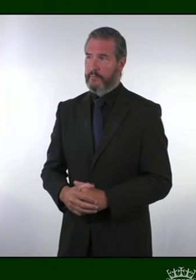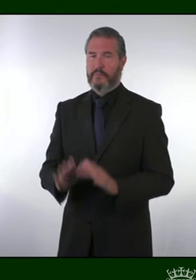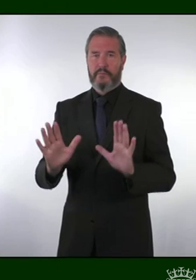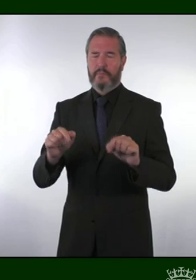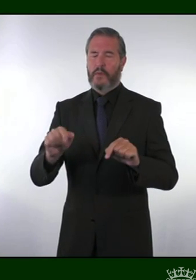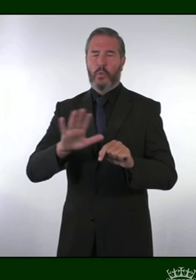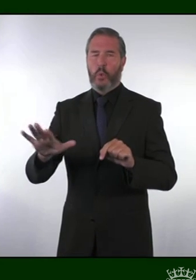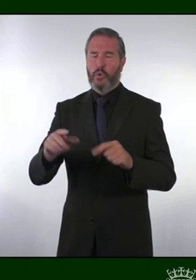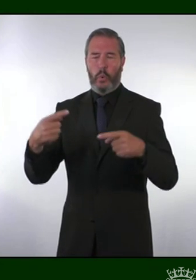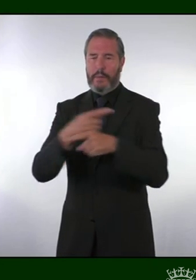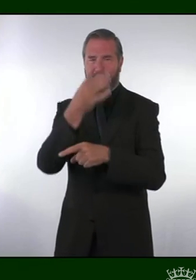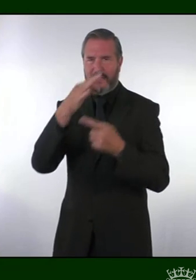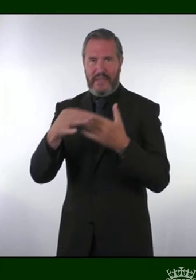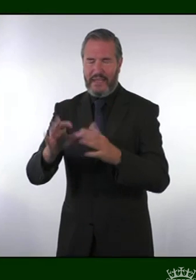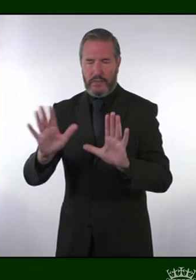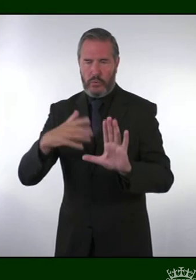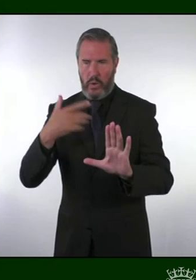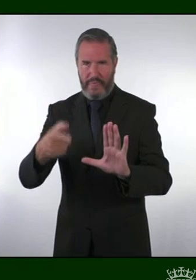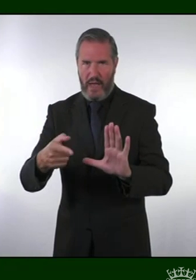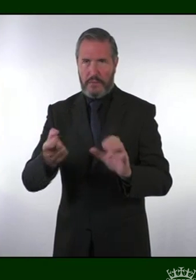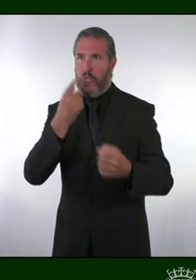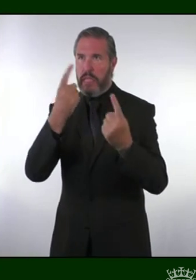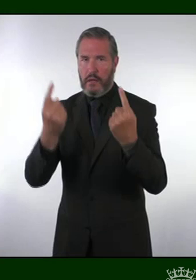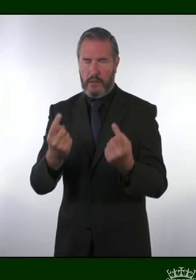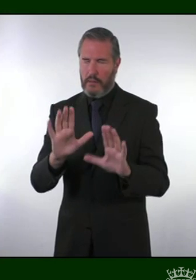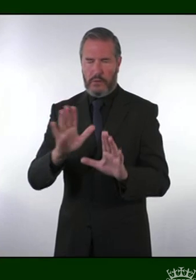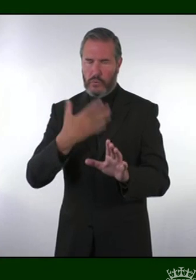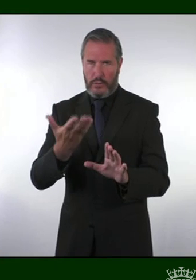Obviously, no honourable Member misleads or ever would, whichever side they are from.